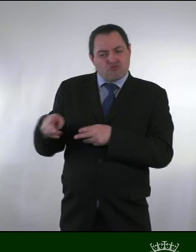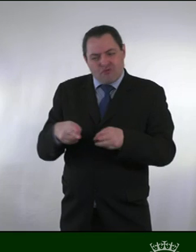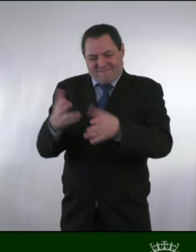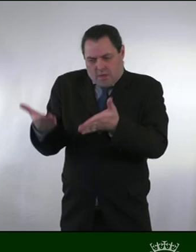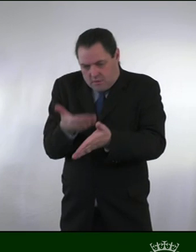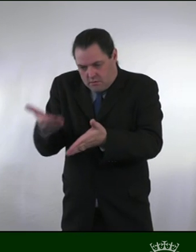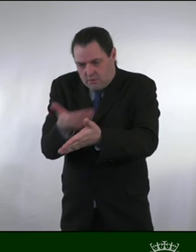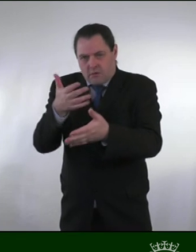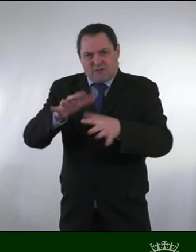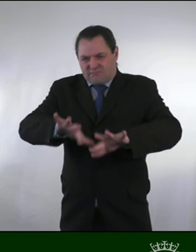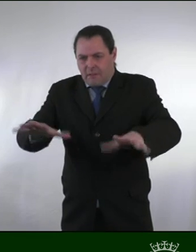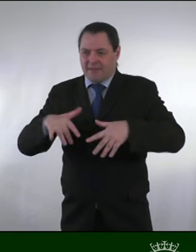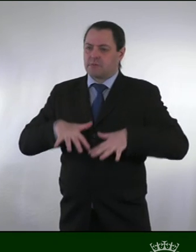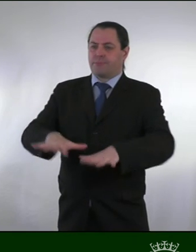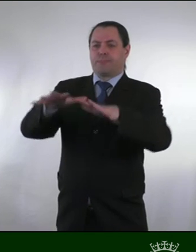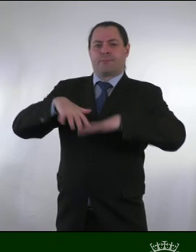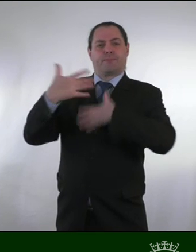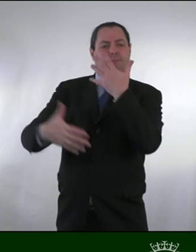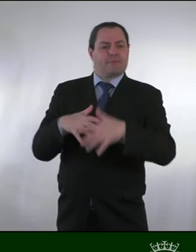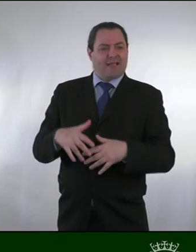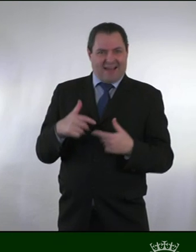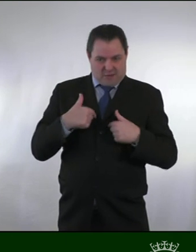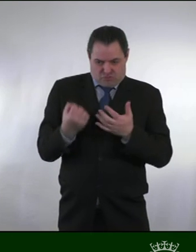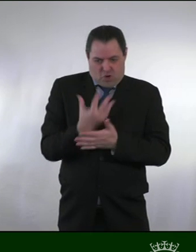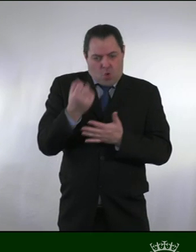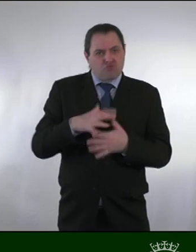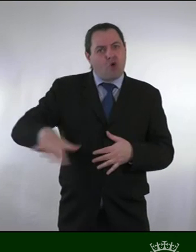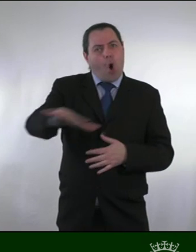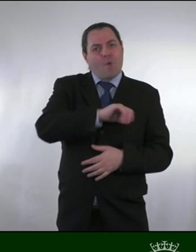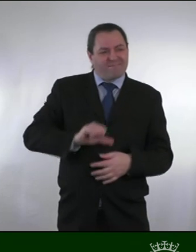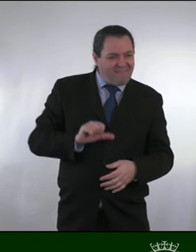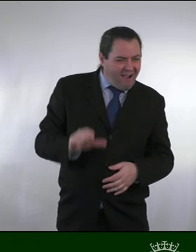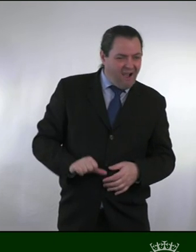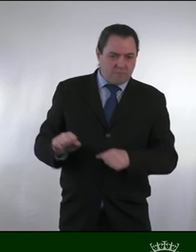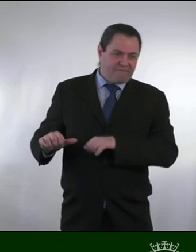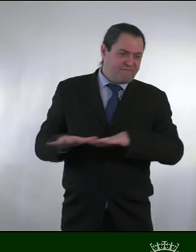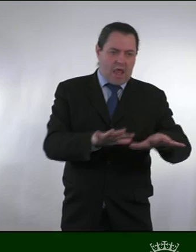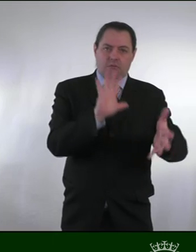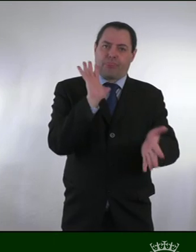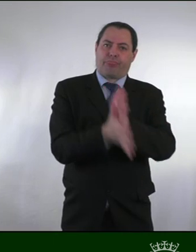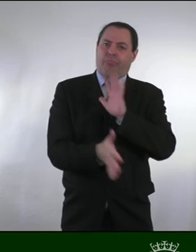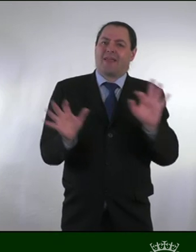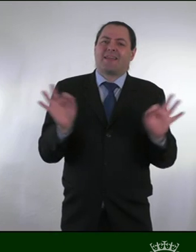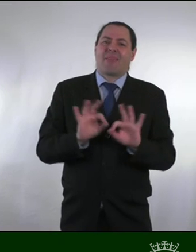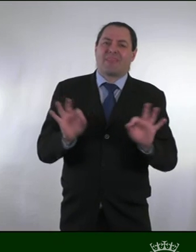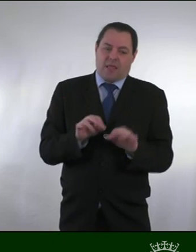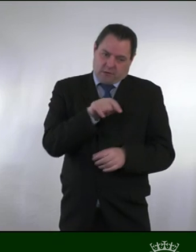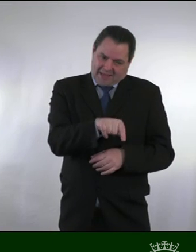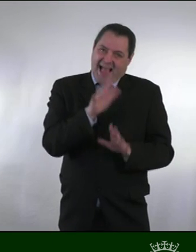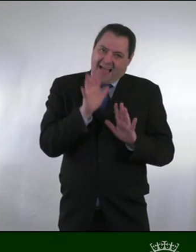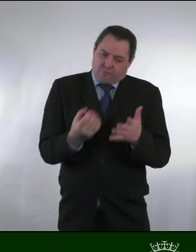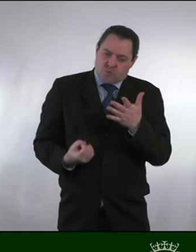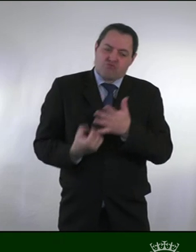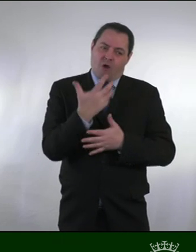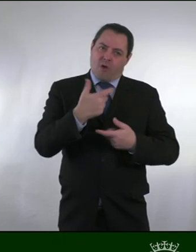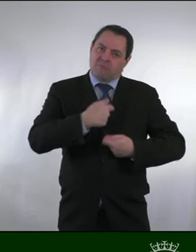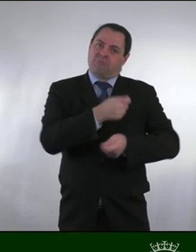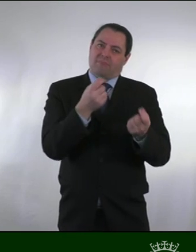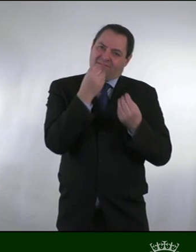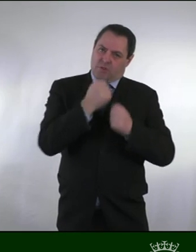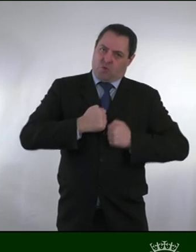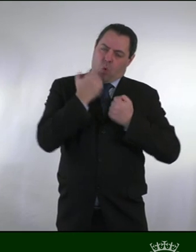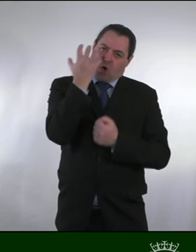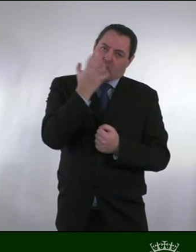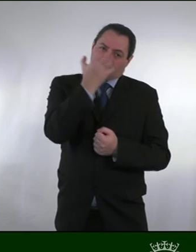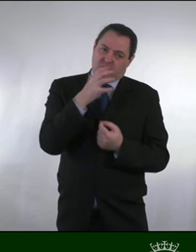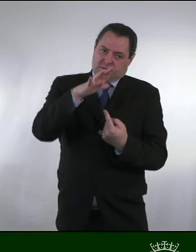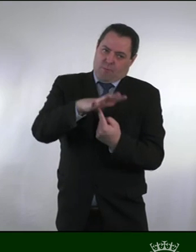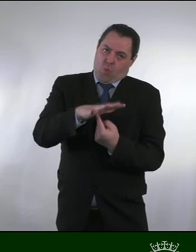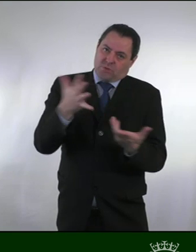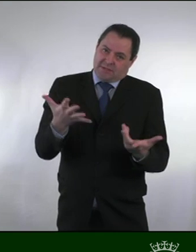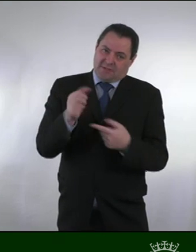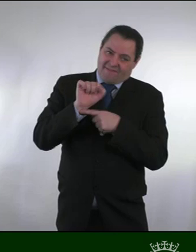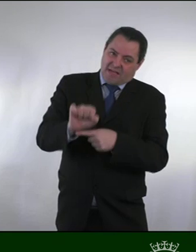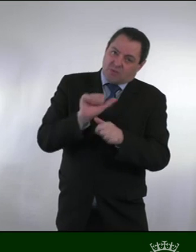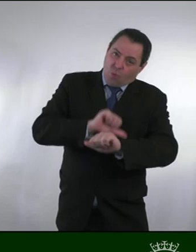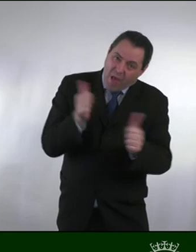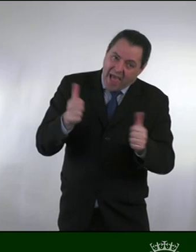That will be vital to ensure that the rich food-producing lands of West Lancashire, which are essential to the security of food supplies and our local and national economy, are better defended—